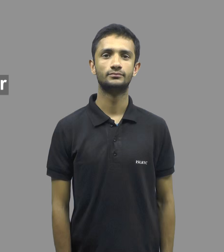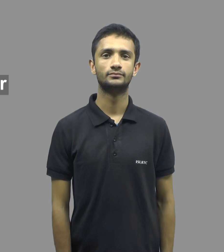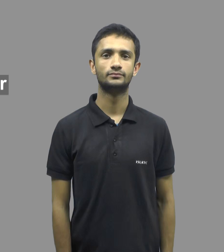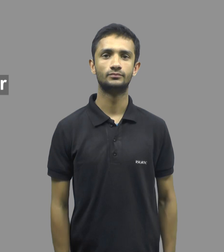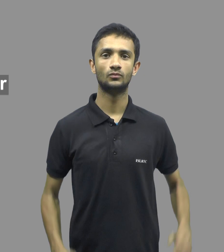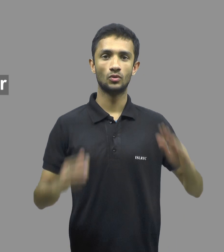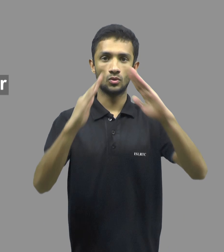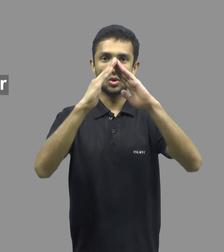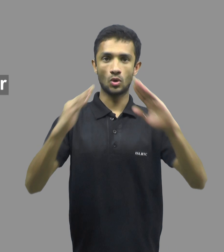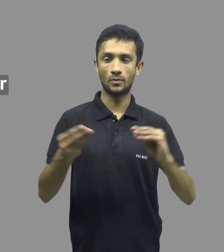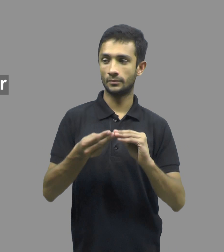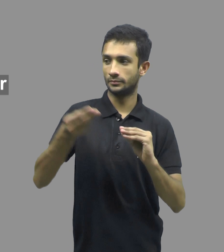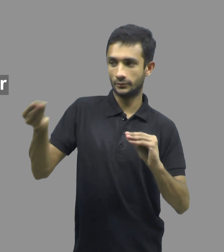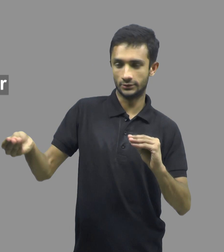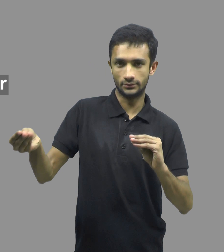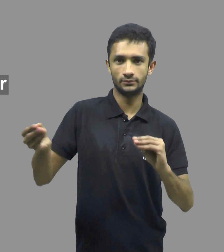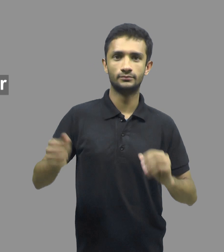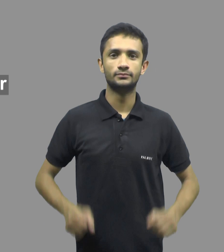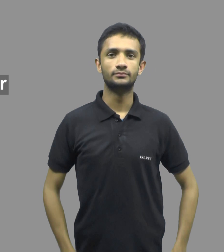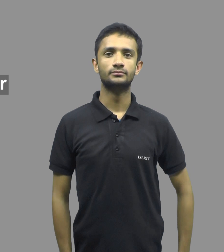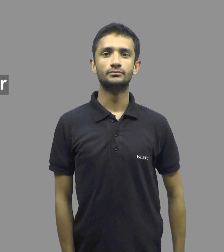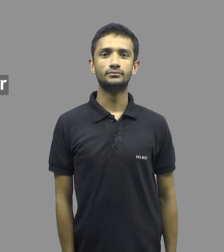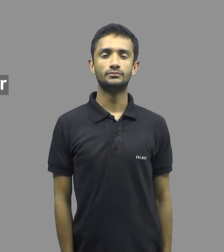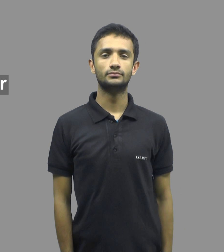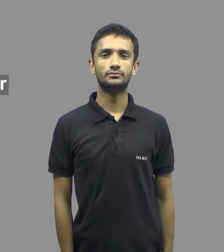Neighbor